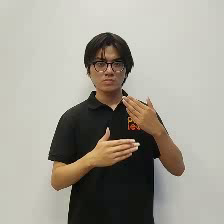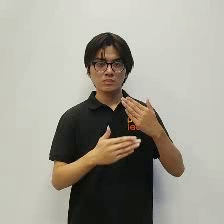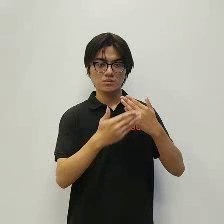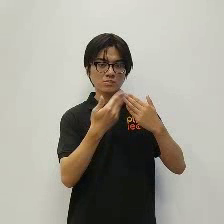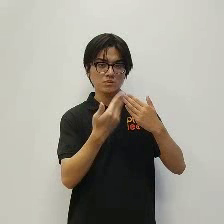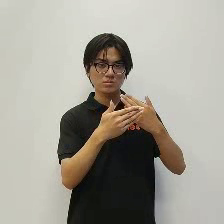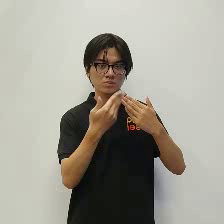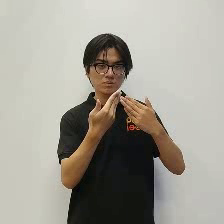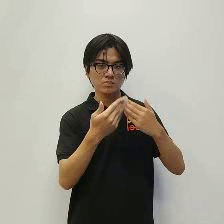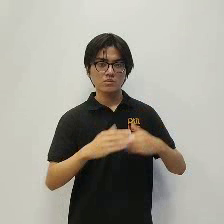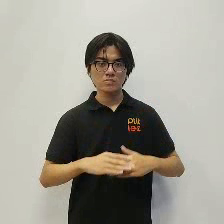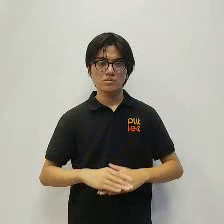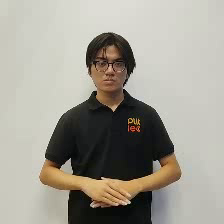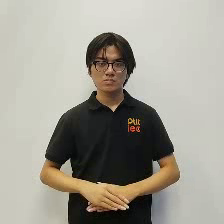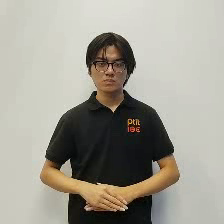Dễ